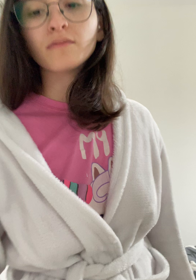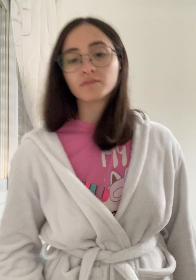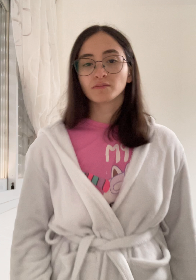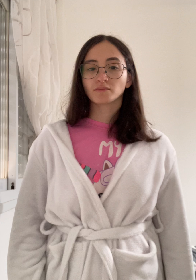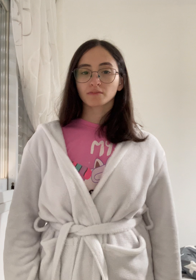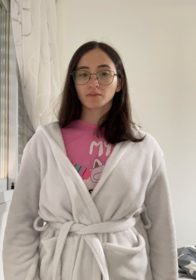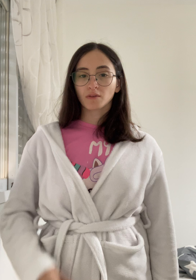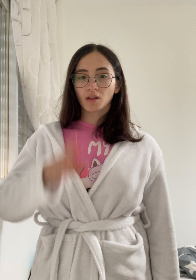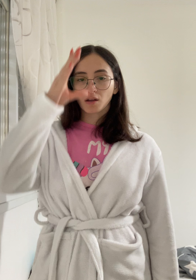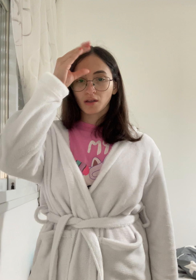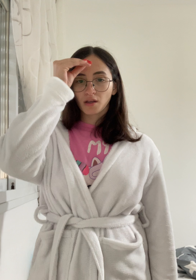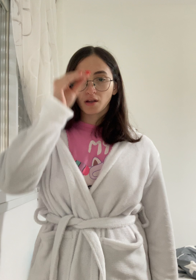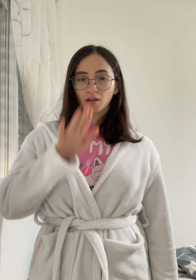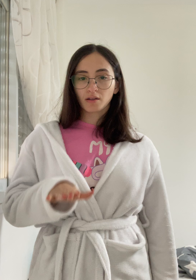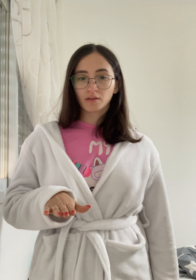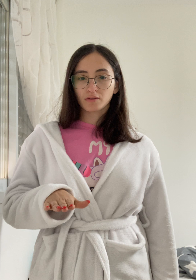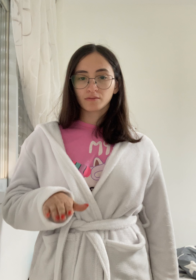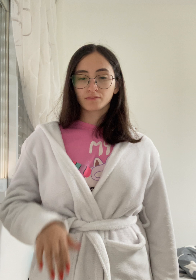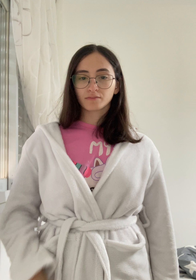ילד